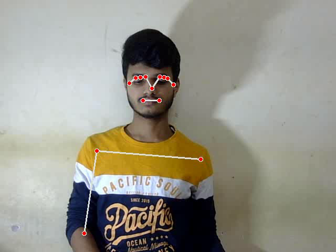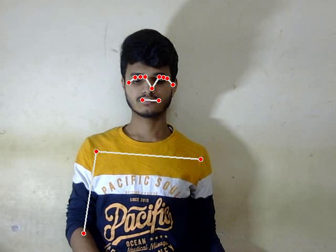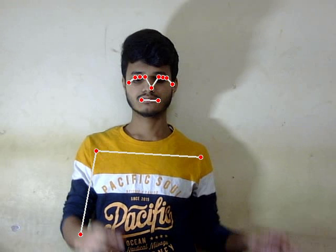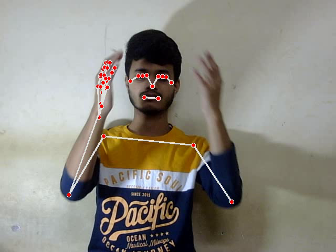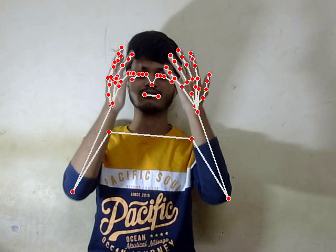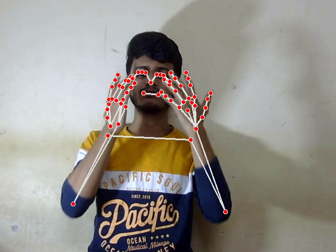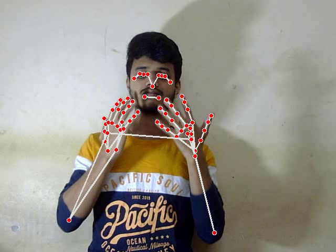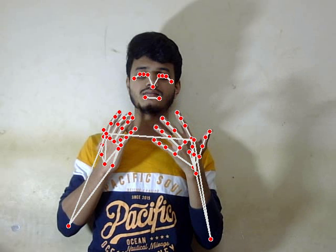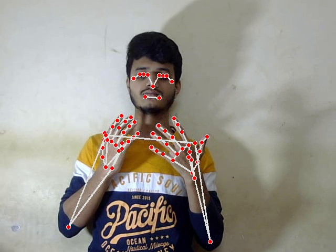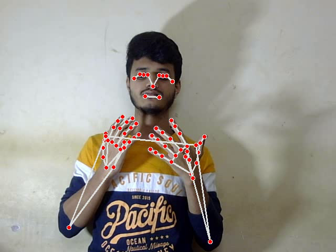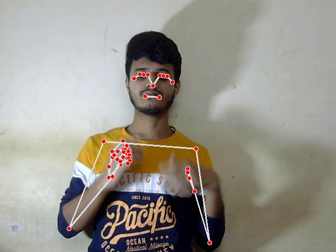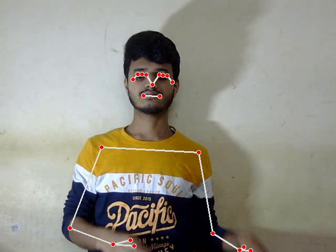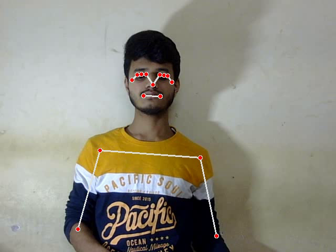sad